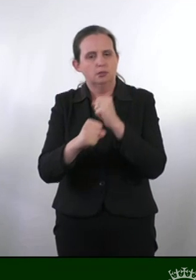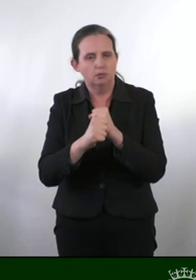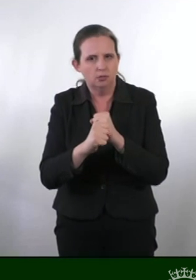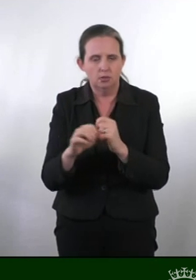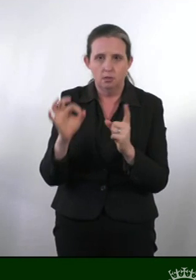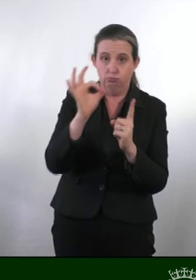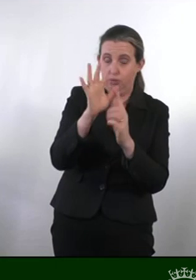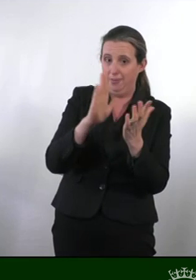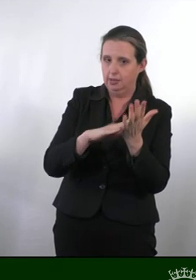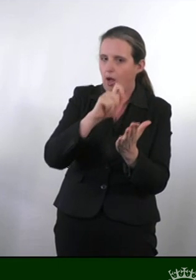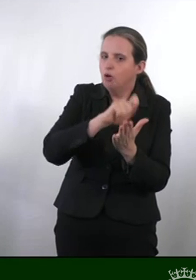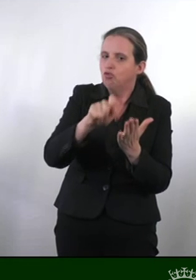It says: